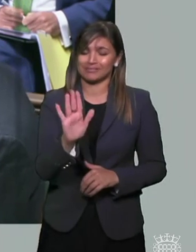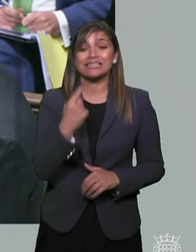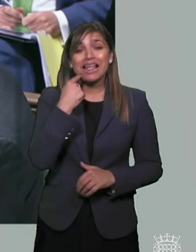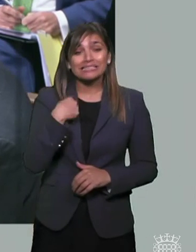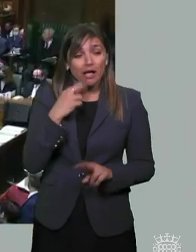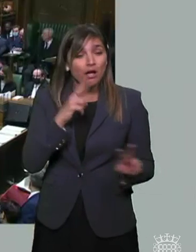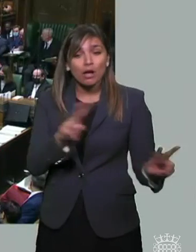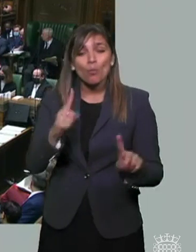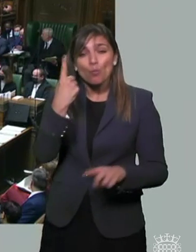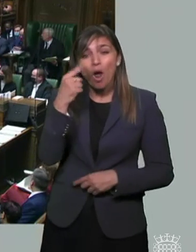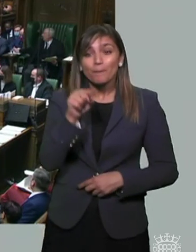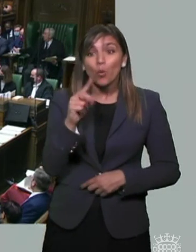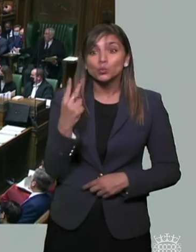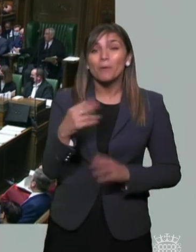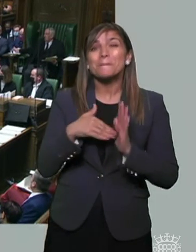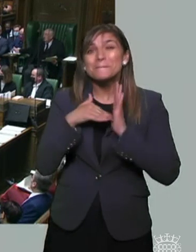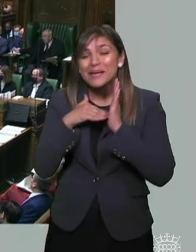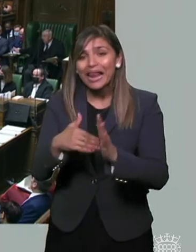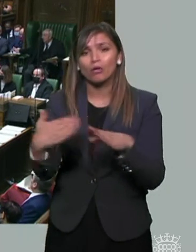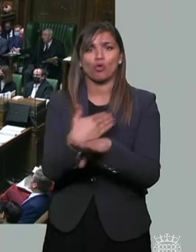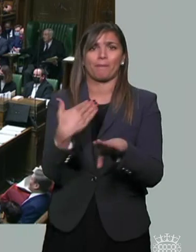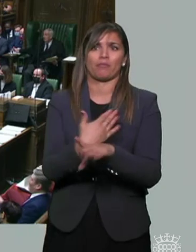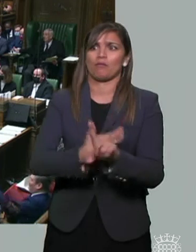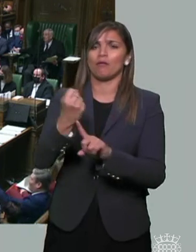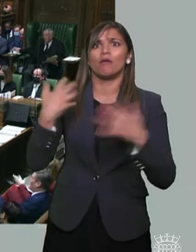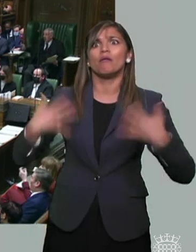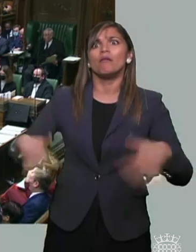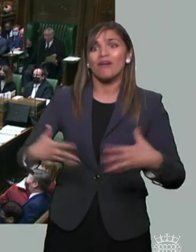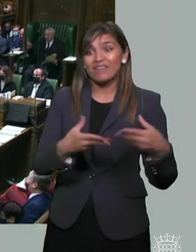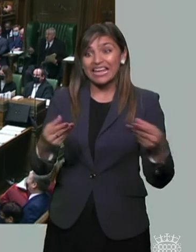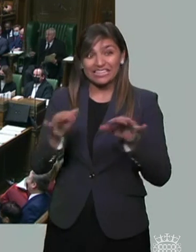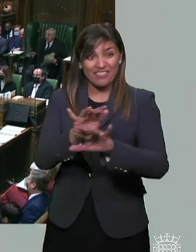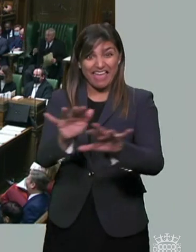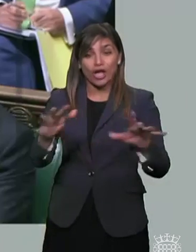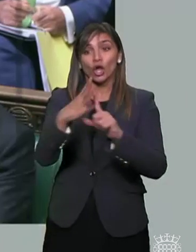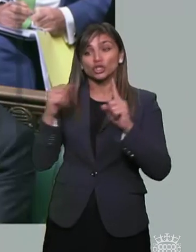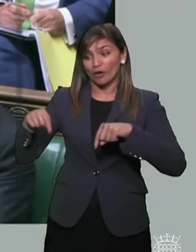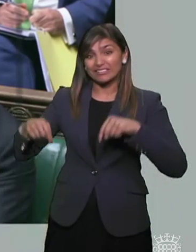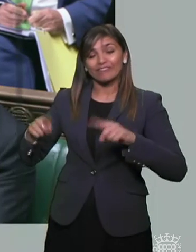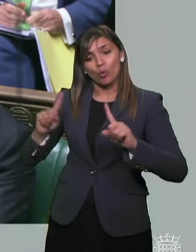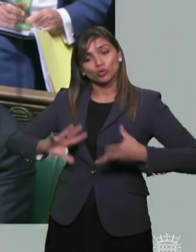2 million job vacancies. That is what Conservative Governments do.